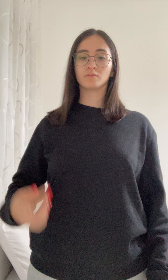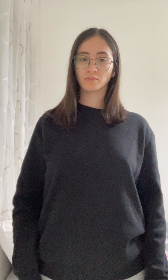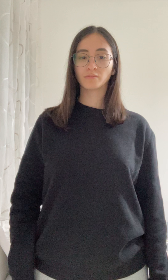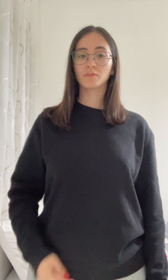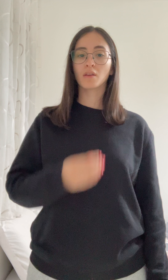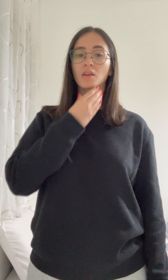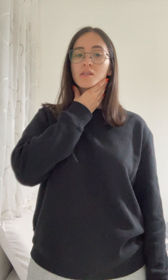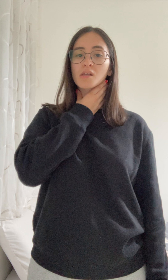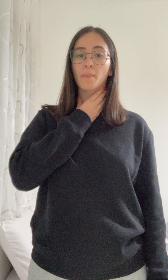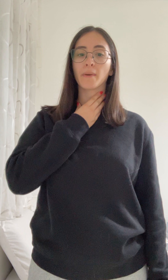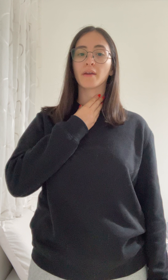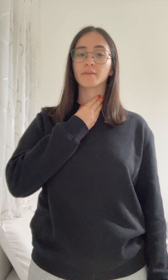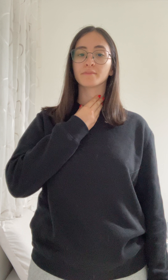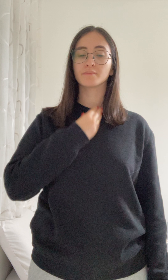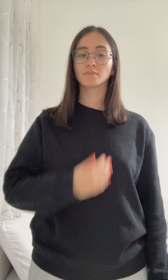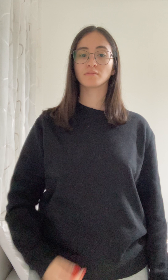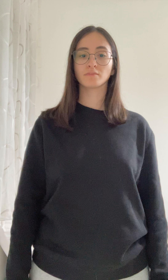צמא